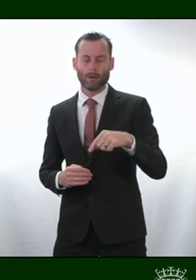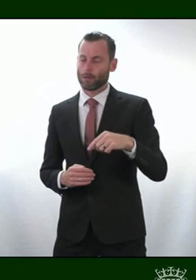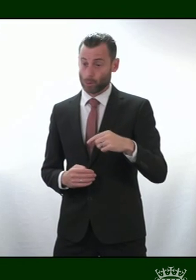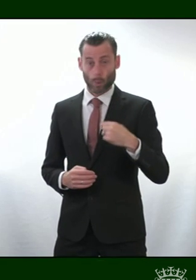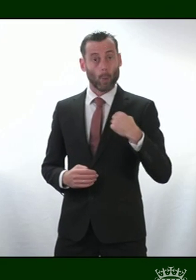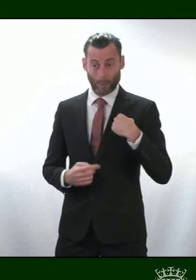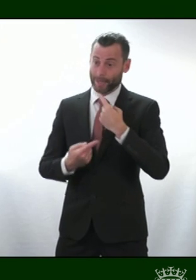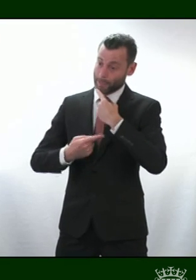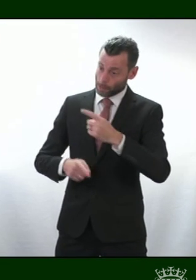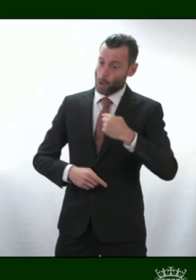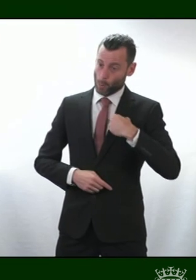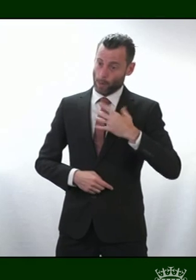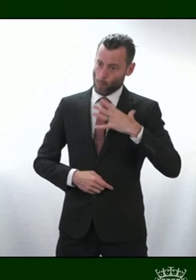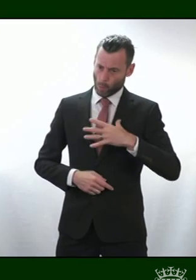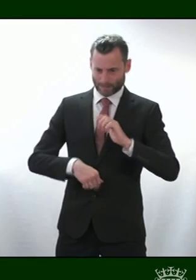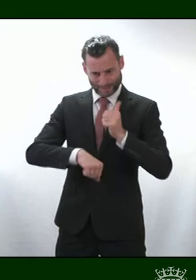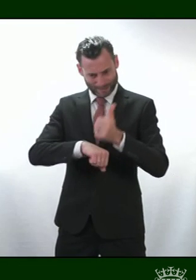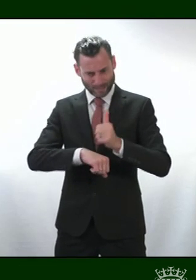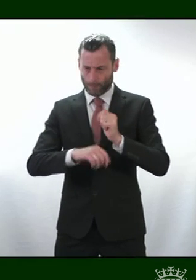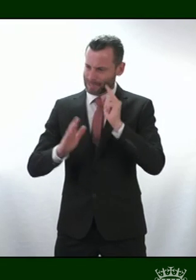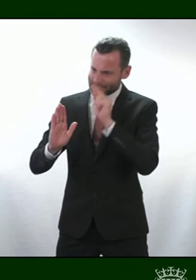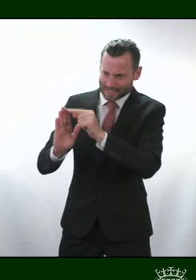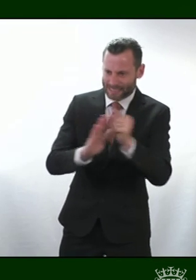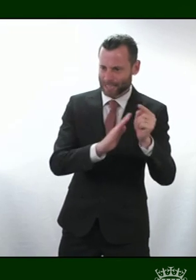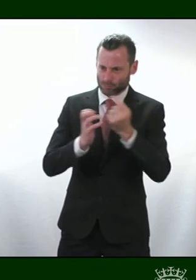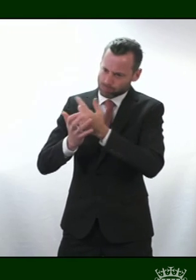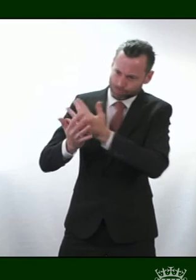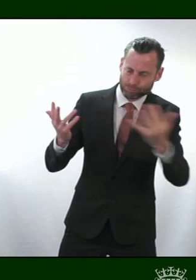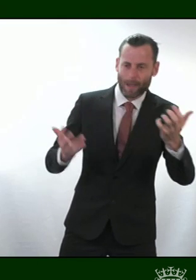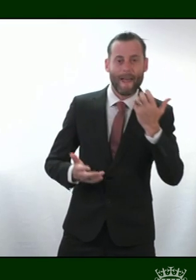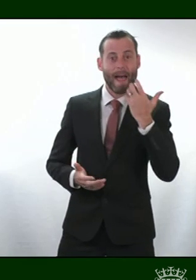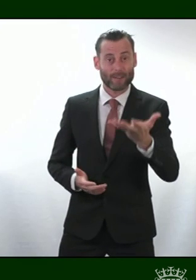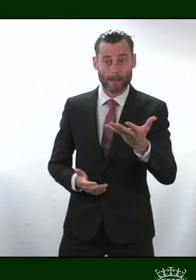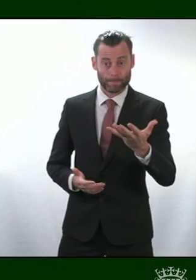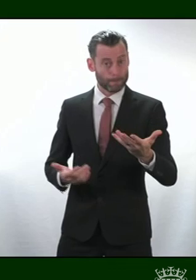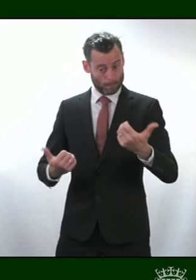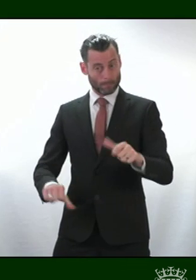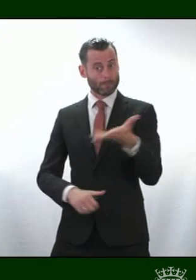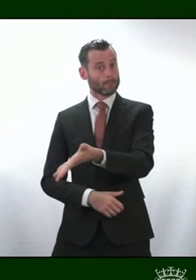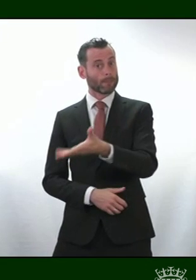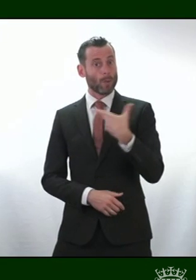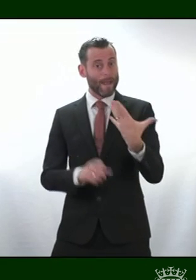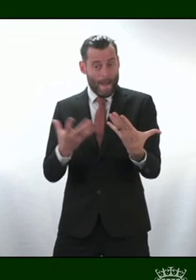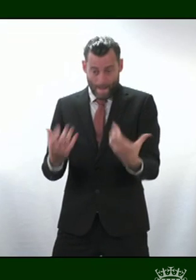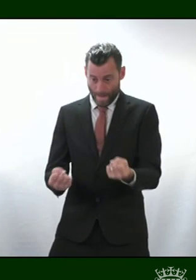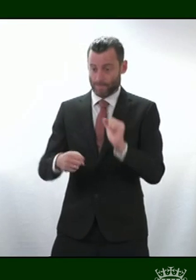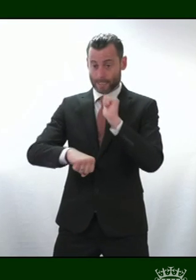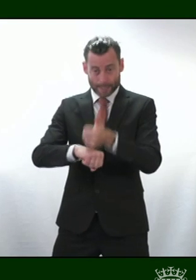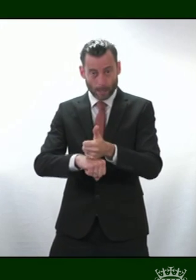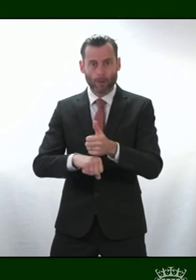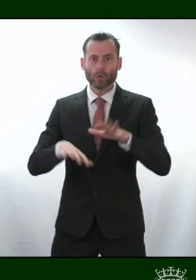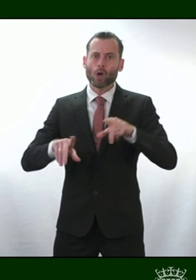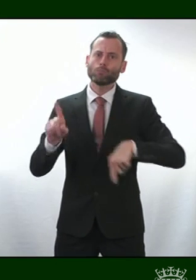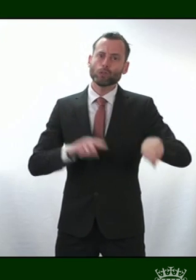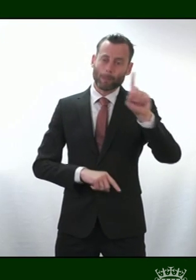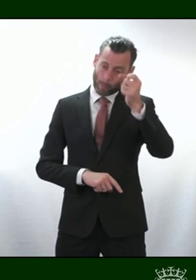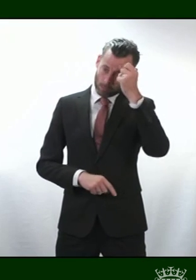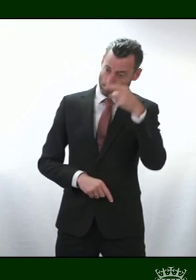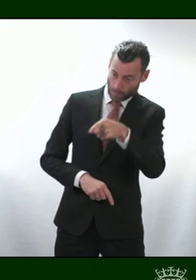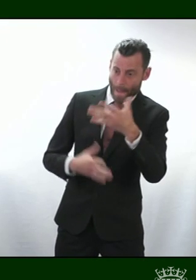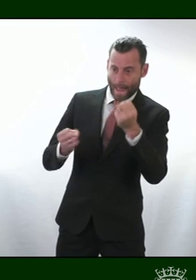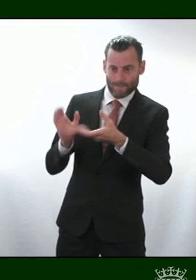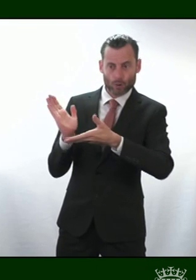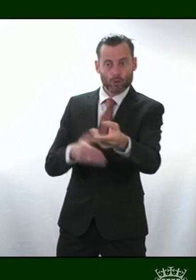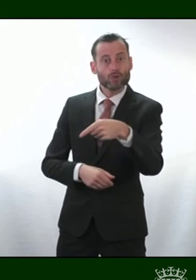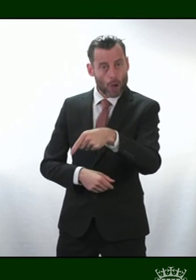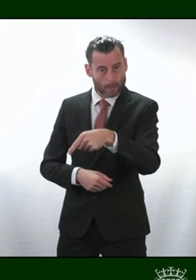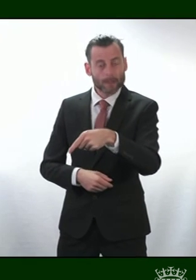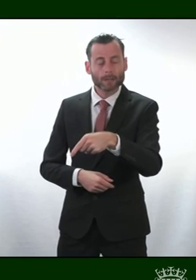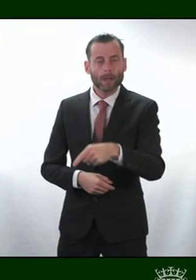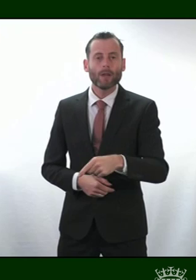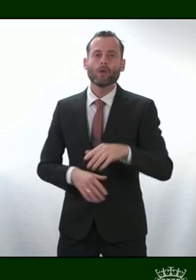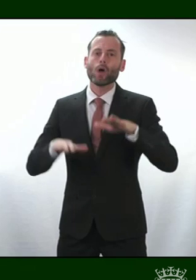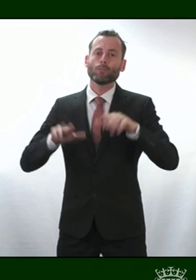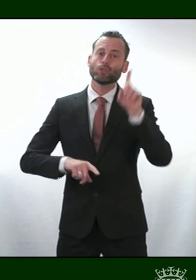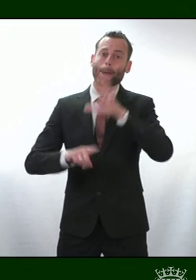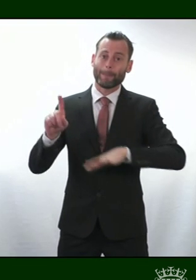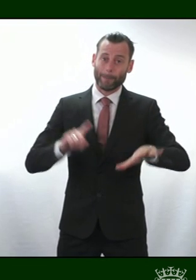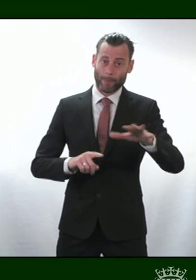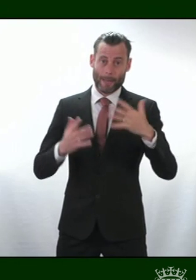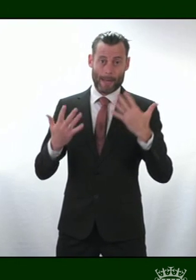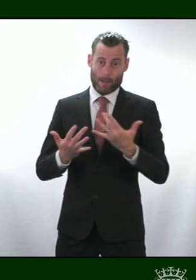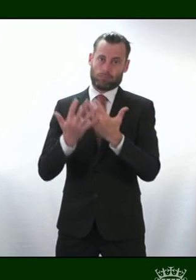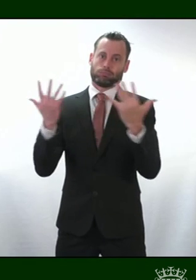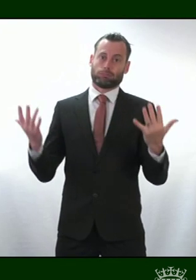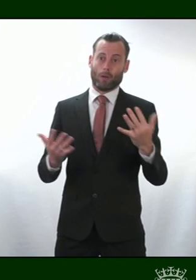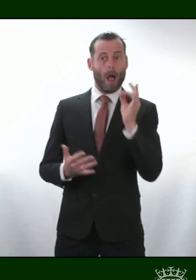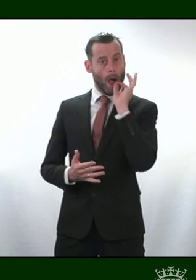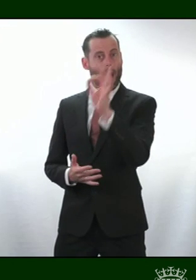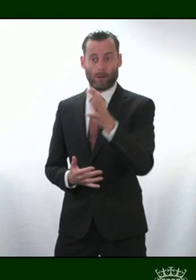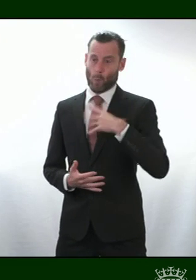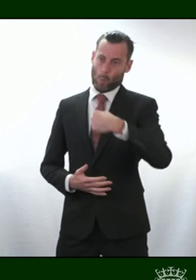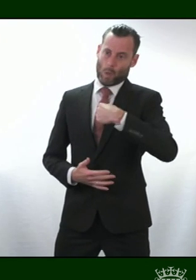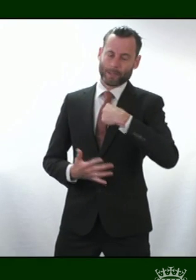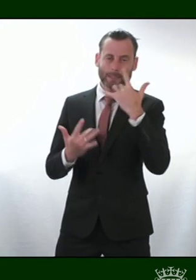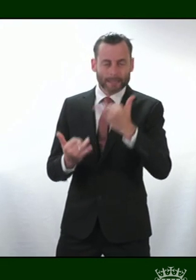What is happening is that the British people, quite understandably, are responding to that system with a huge, huge surge in demand, so it is very important that everybody follows